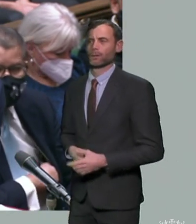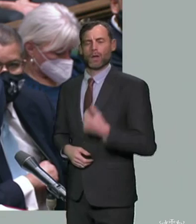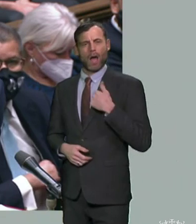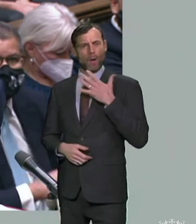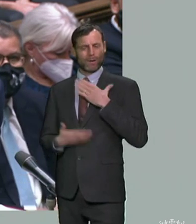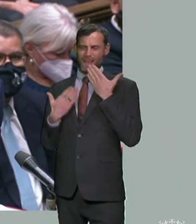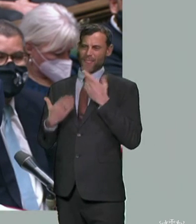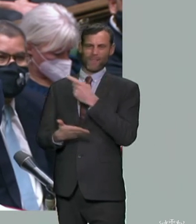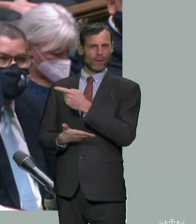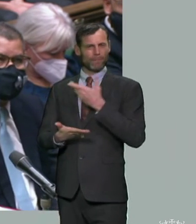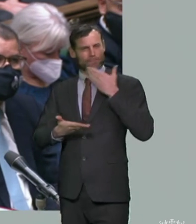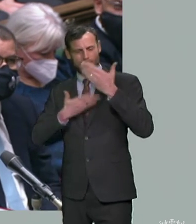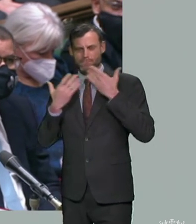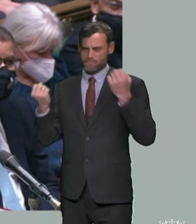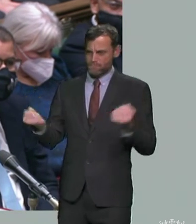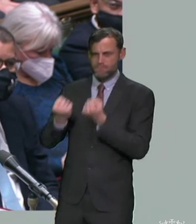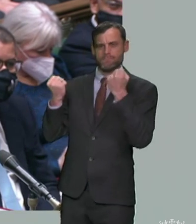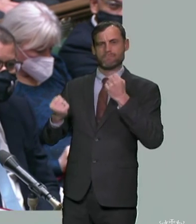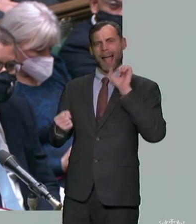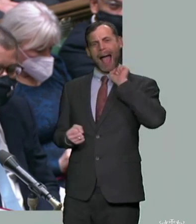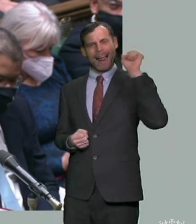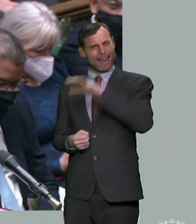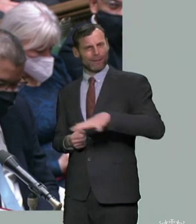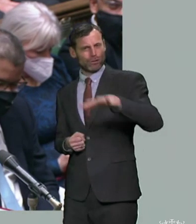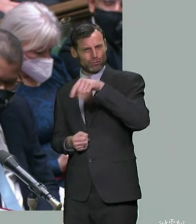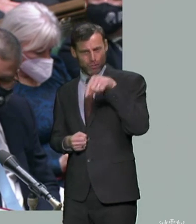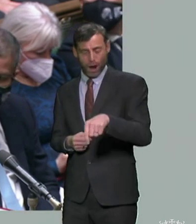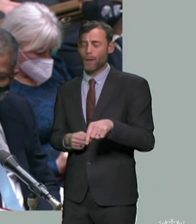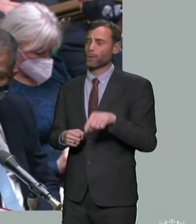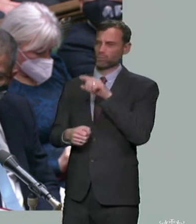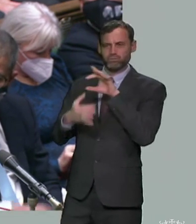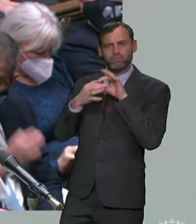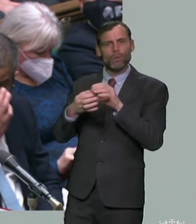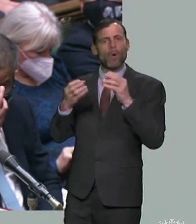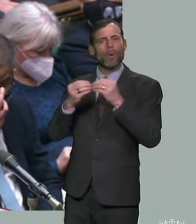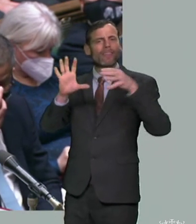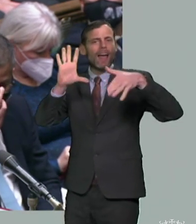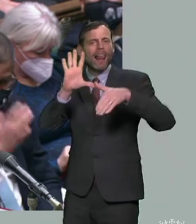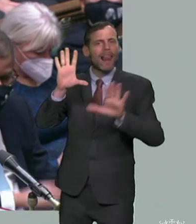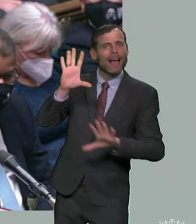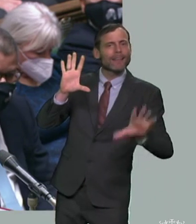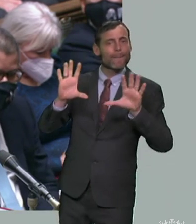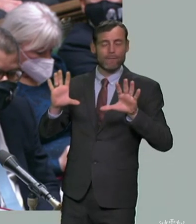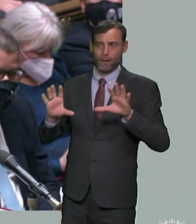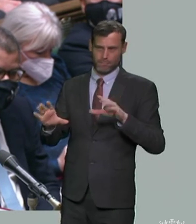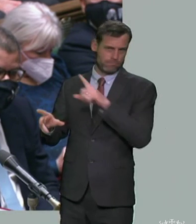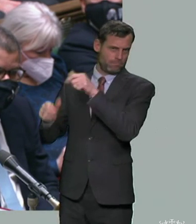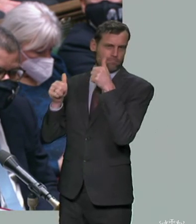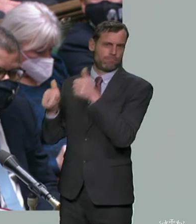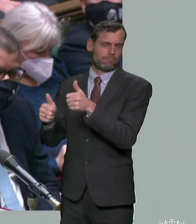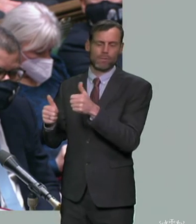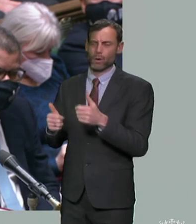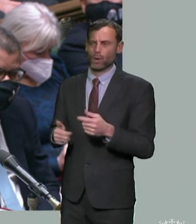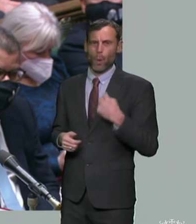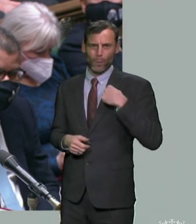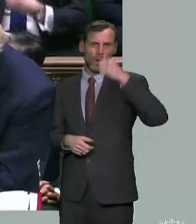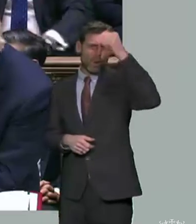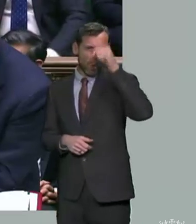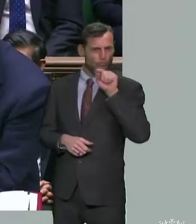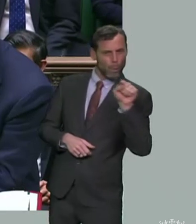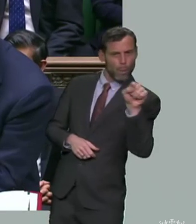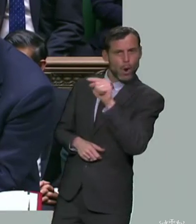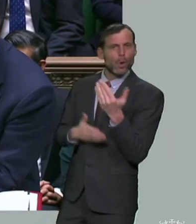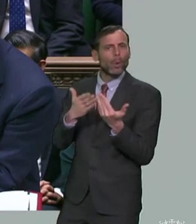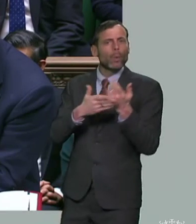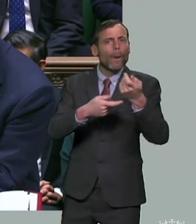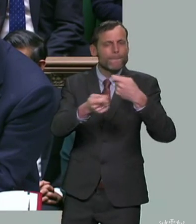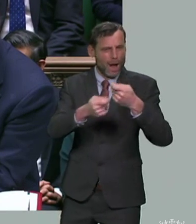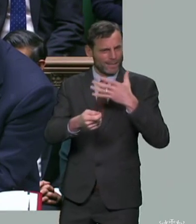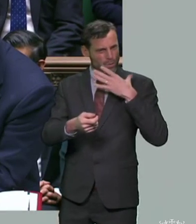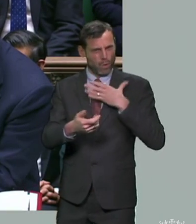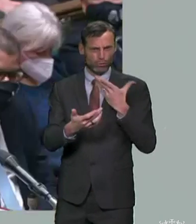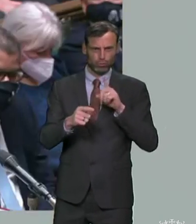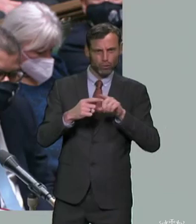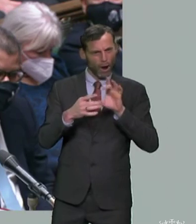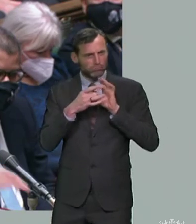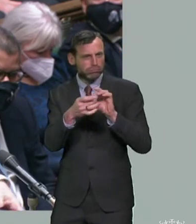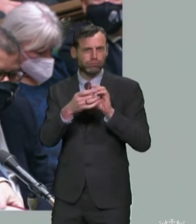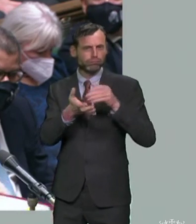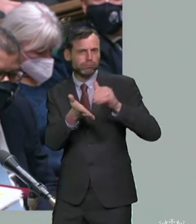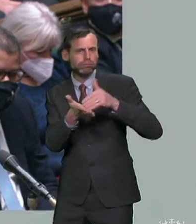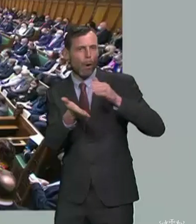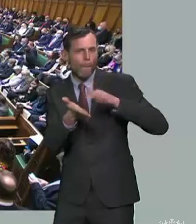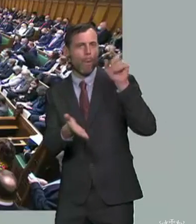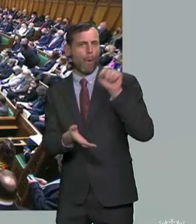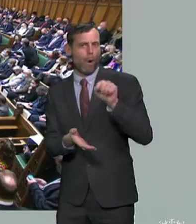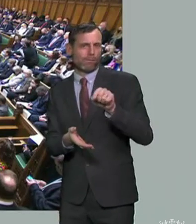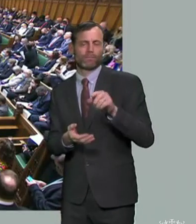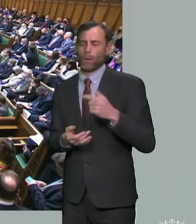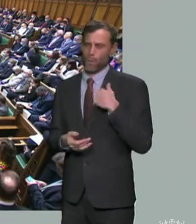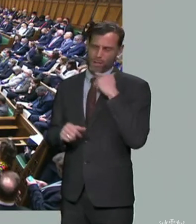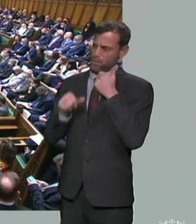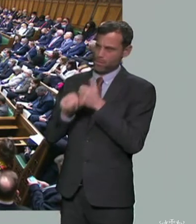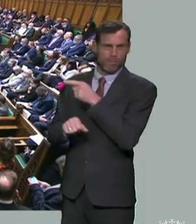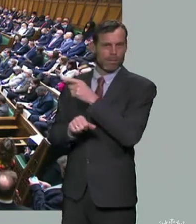I have no doubt that small businesses such as Squire Hair are eager to get into those new markets, and we will do everything we can to help and support him in his efforts.